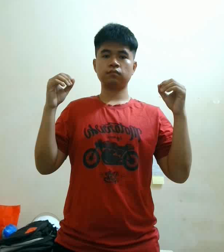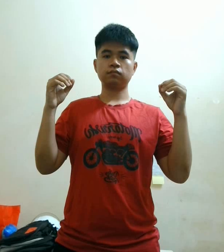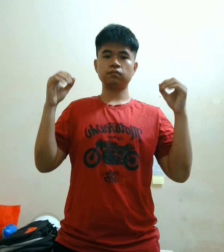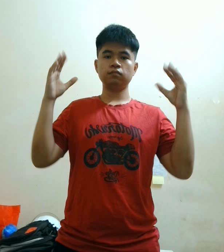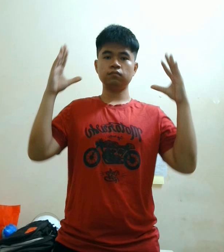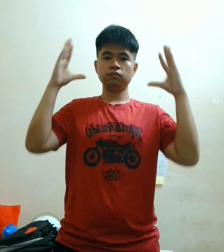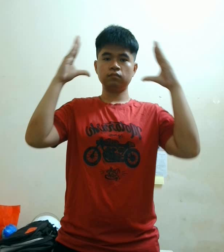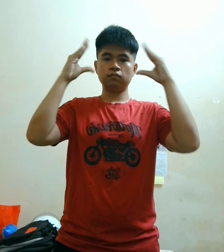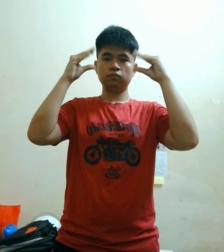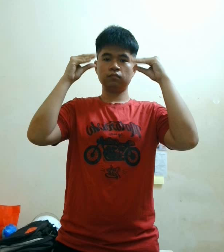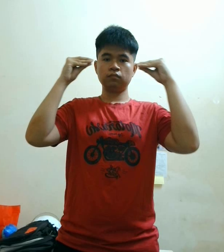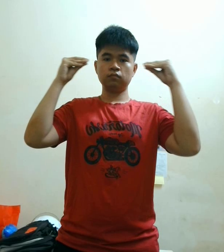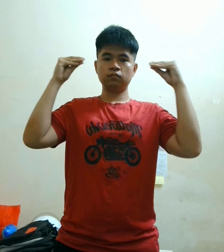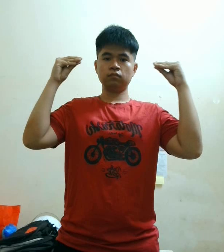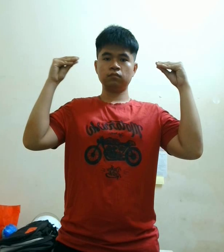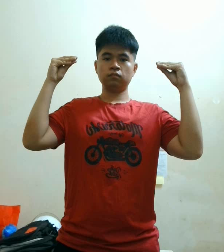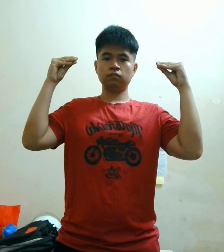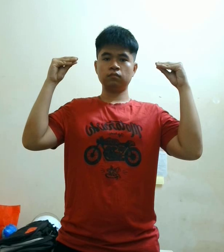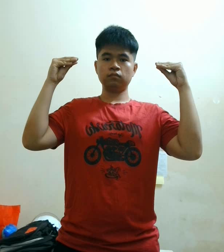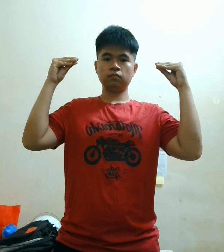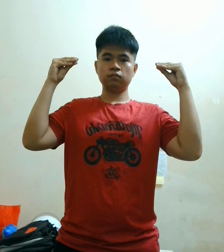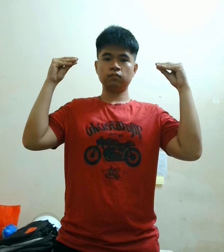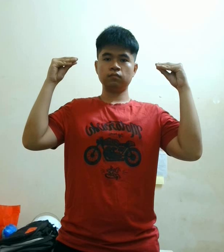buoi toi